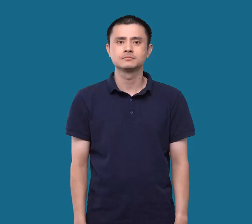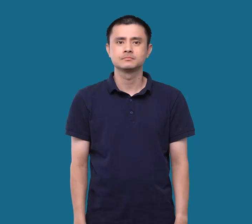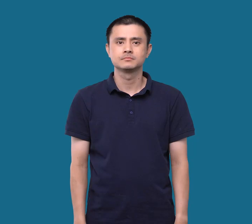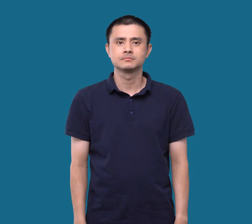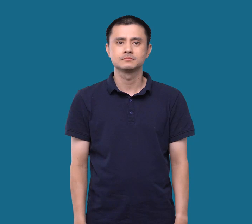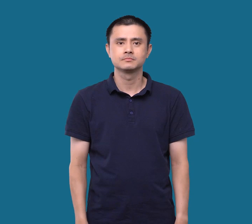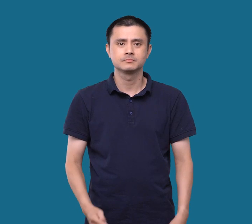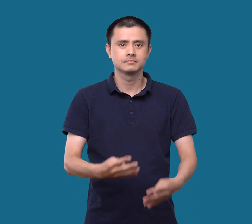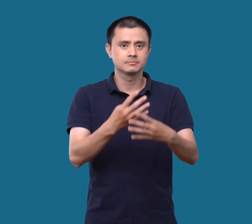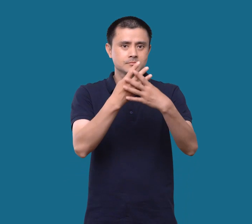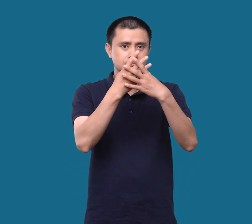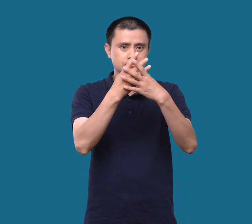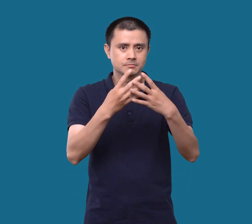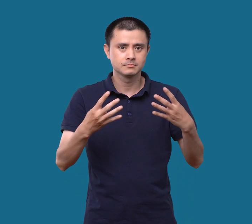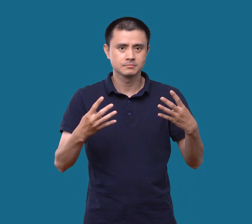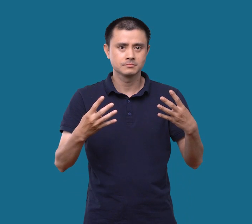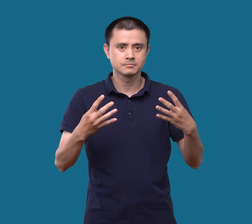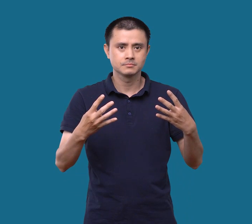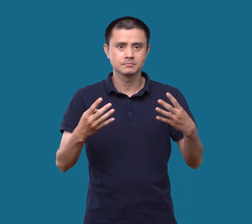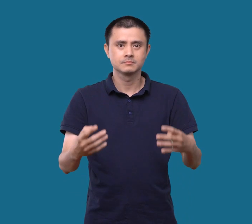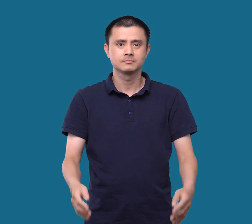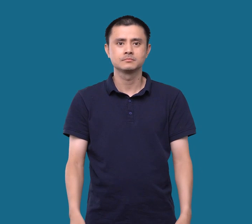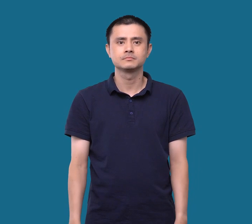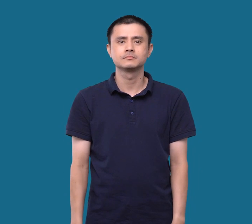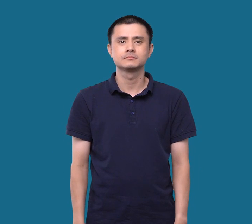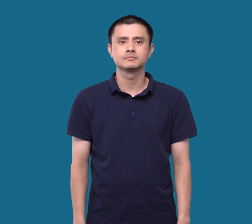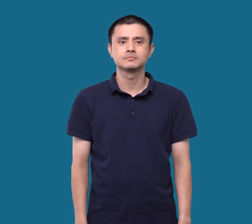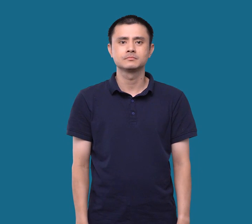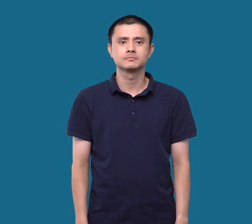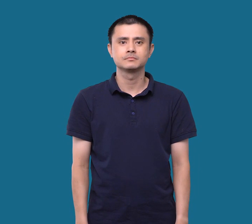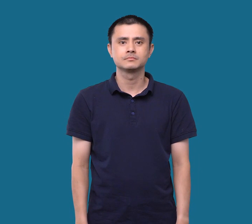lưới